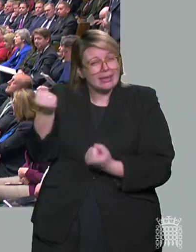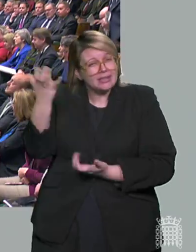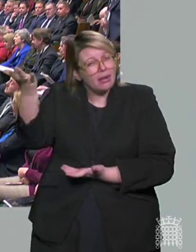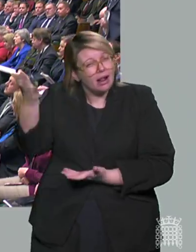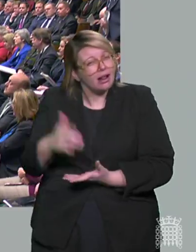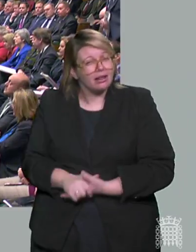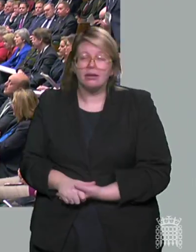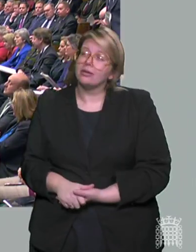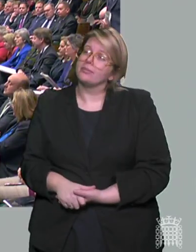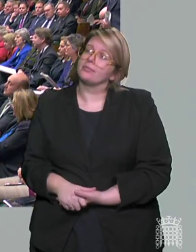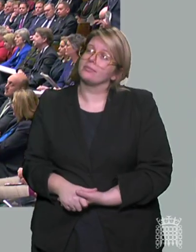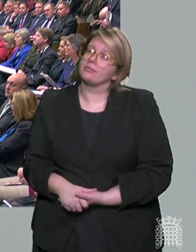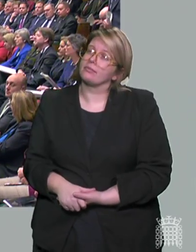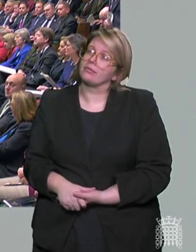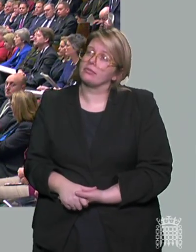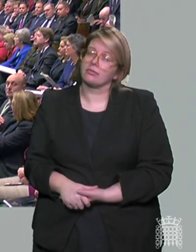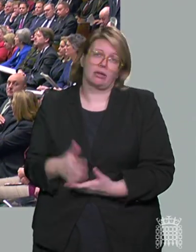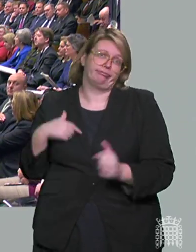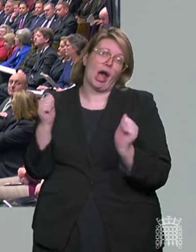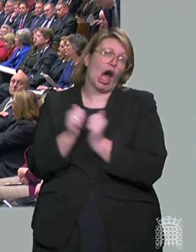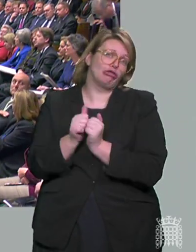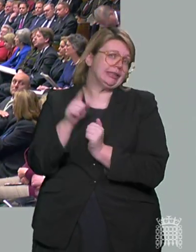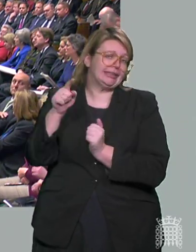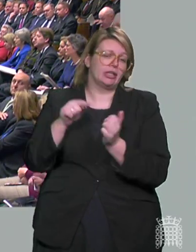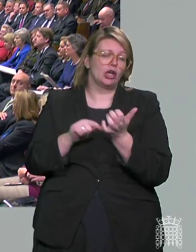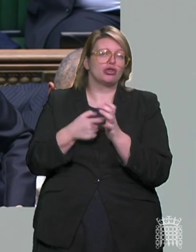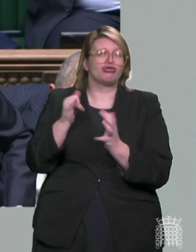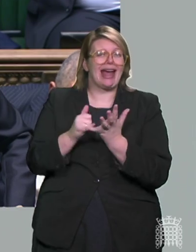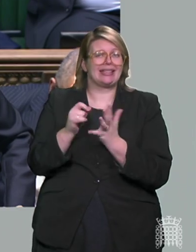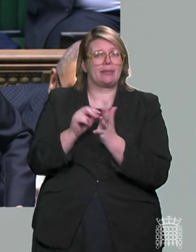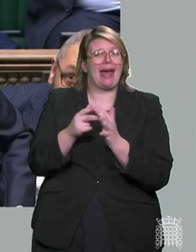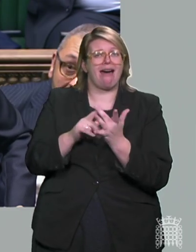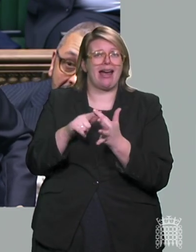I agree with my right honourable Friend: the current service levels are unacceptable.